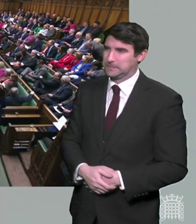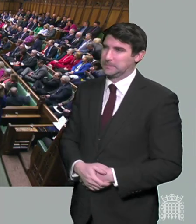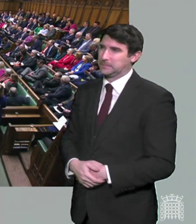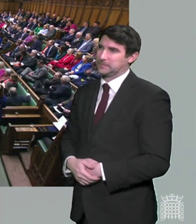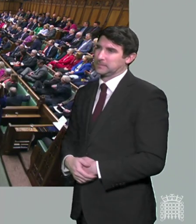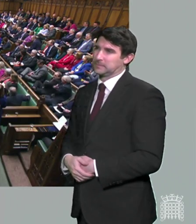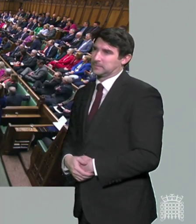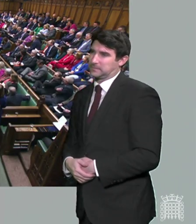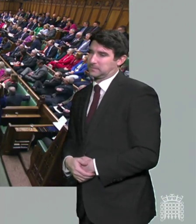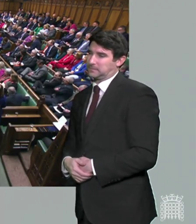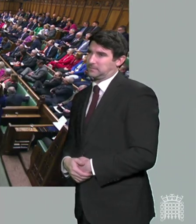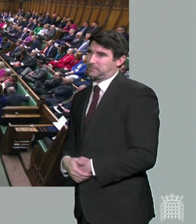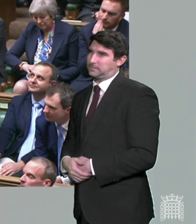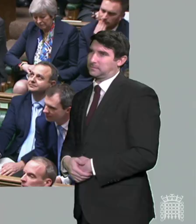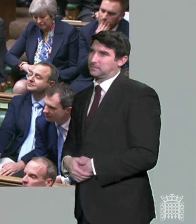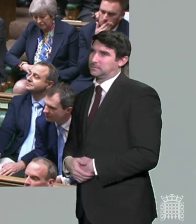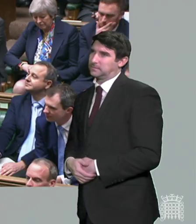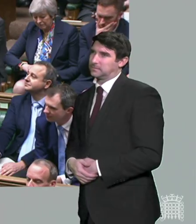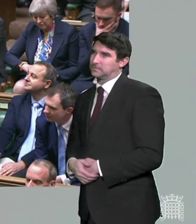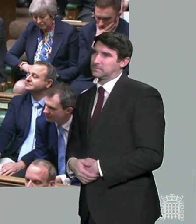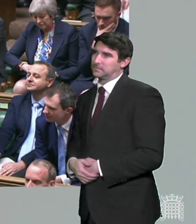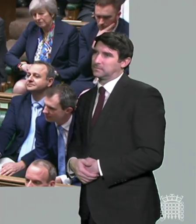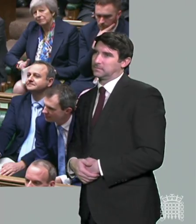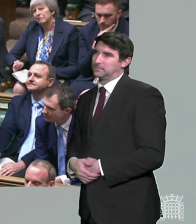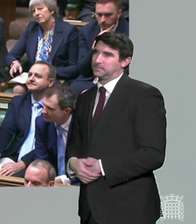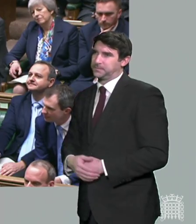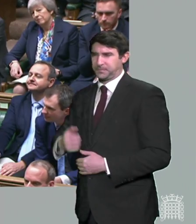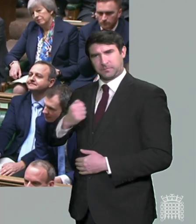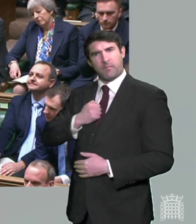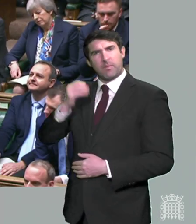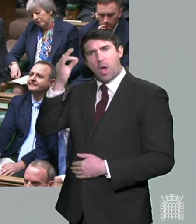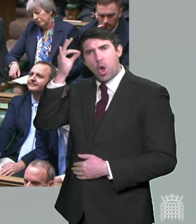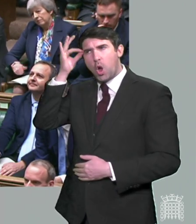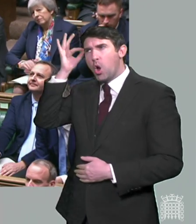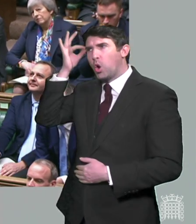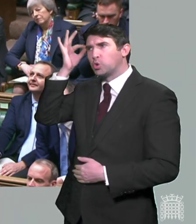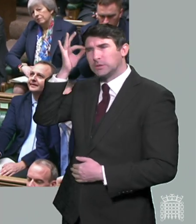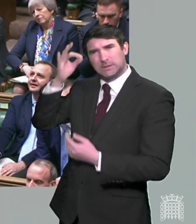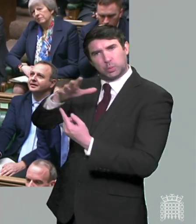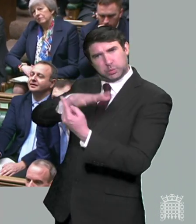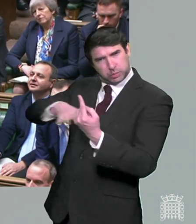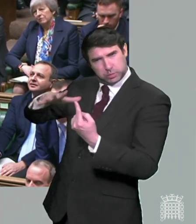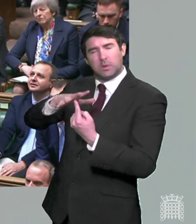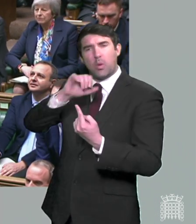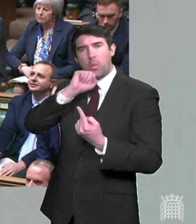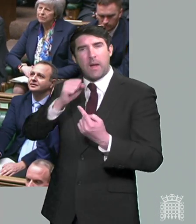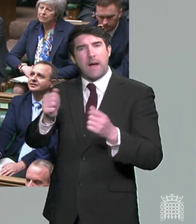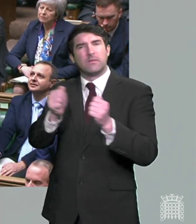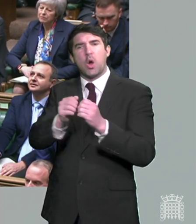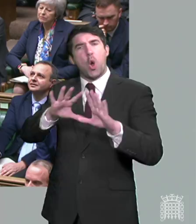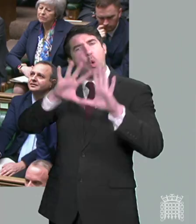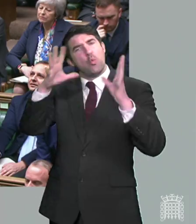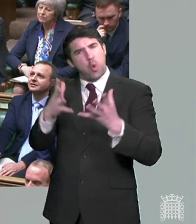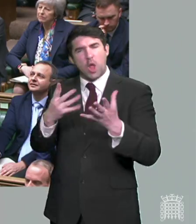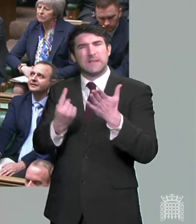Burghley House in my constituency is bidding to host the world eventing championships in 2026.